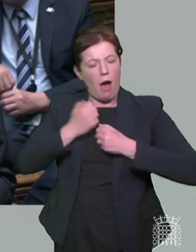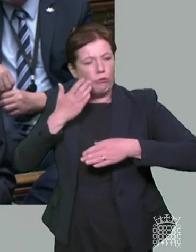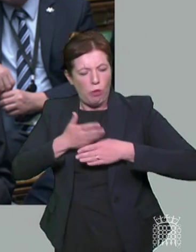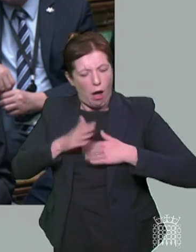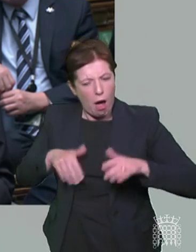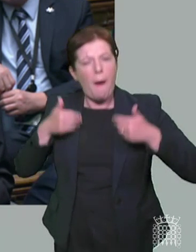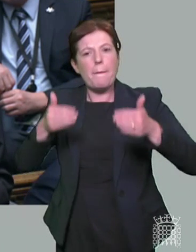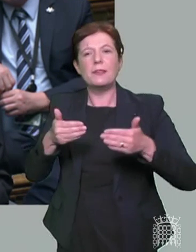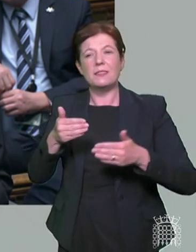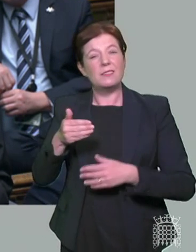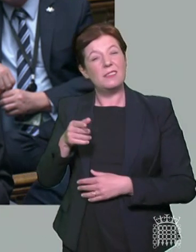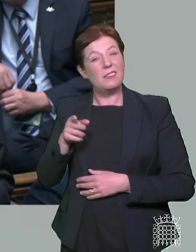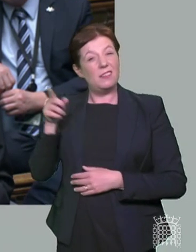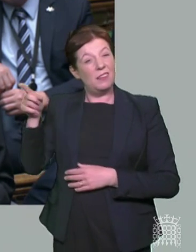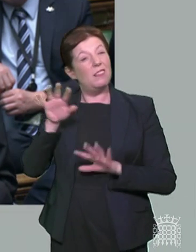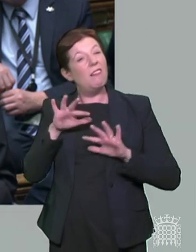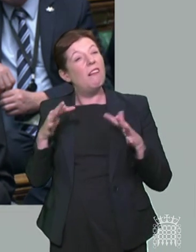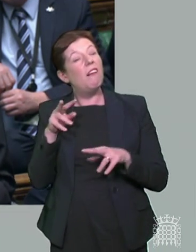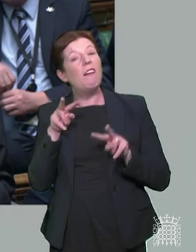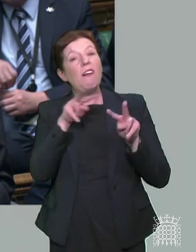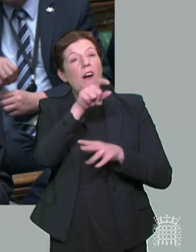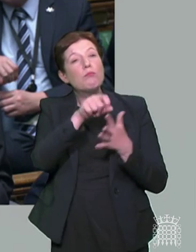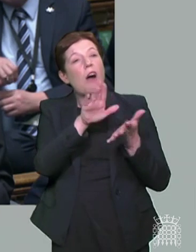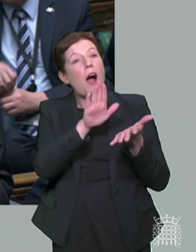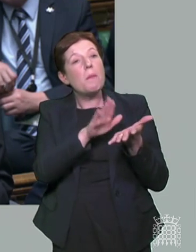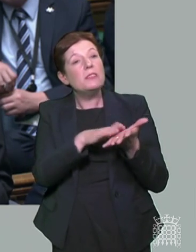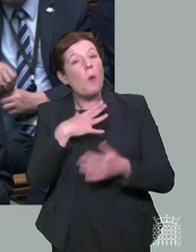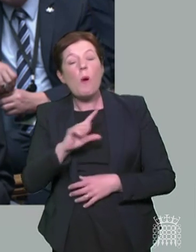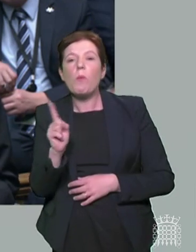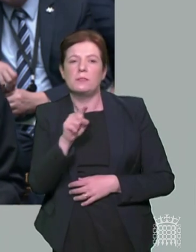They just want this Pinocchio Prime Minister to pack his bags and go.